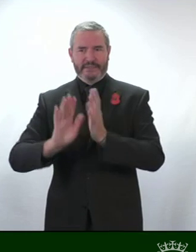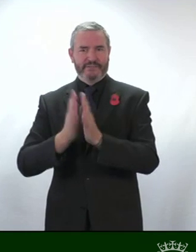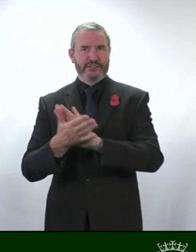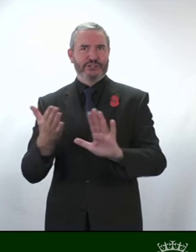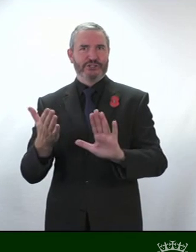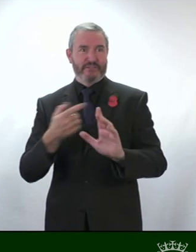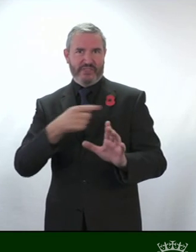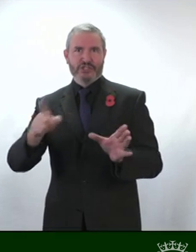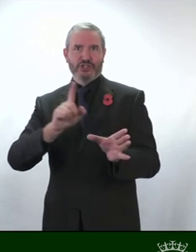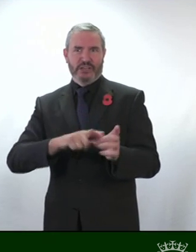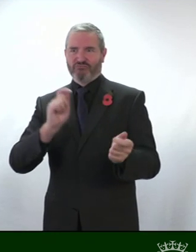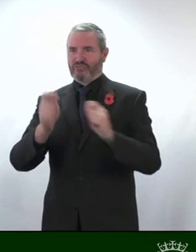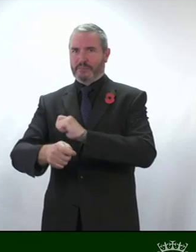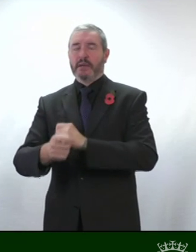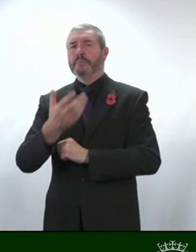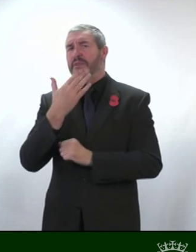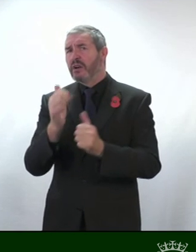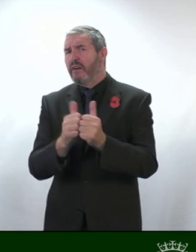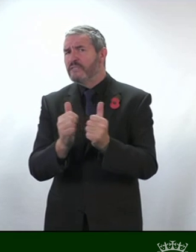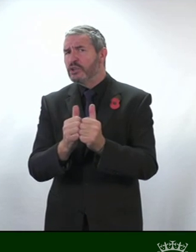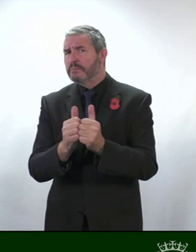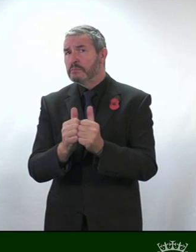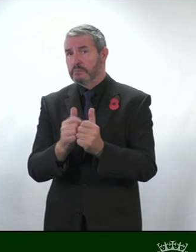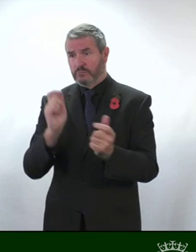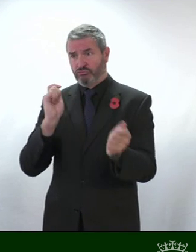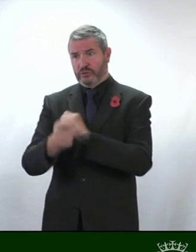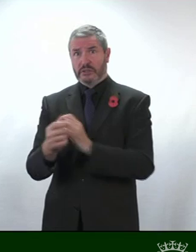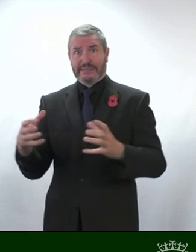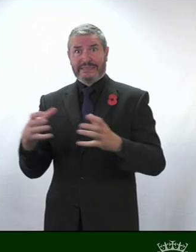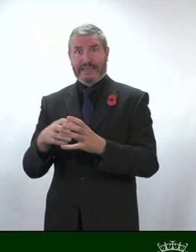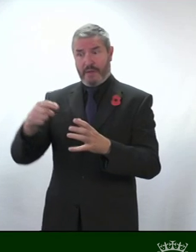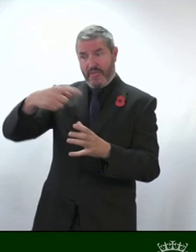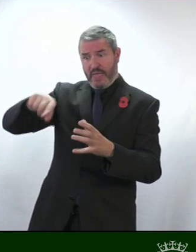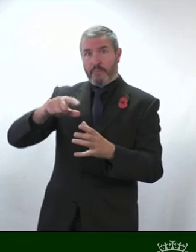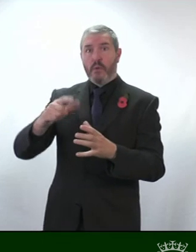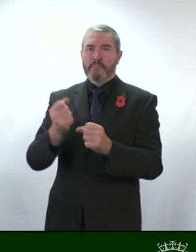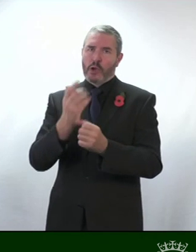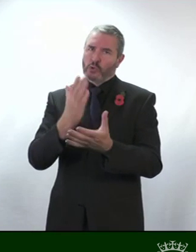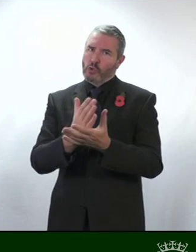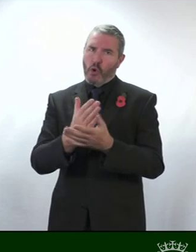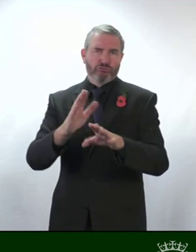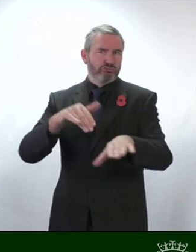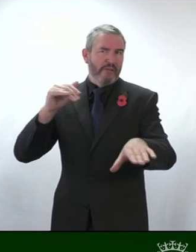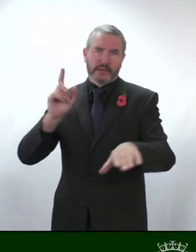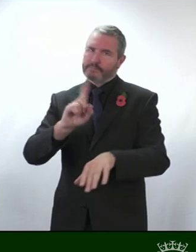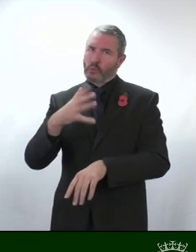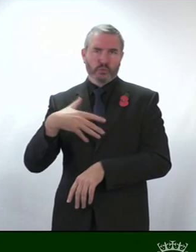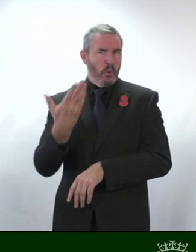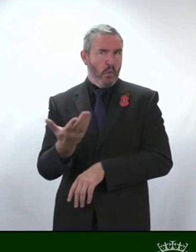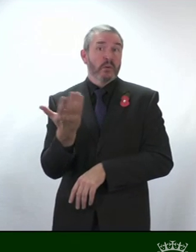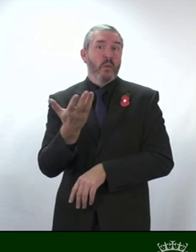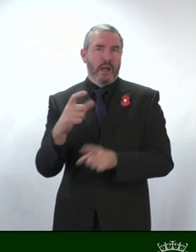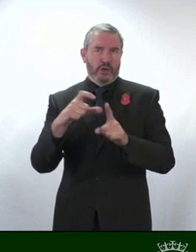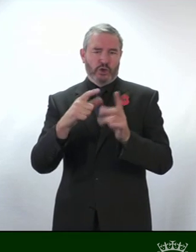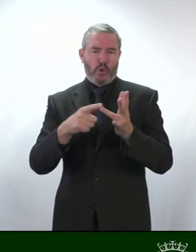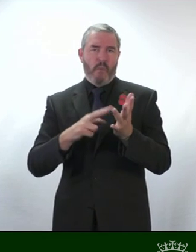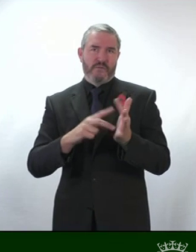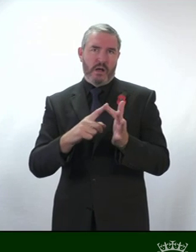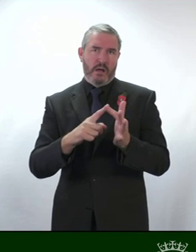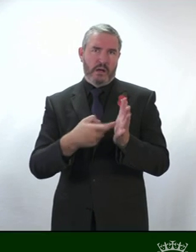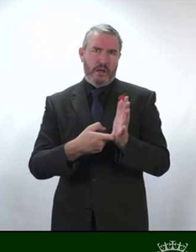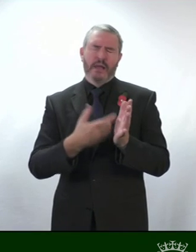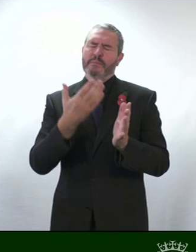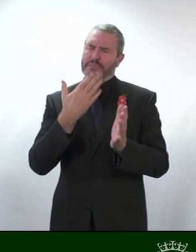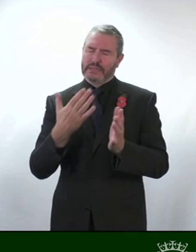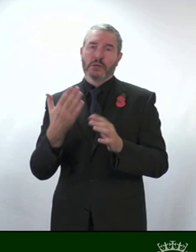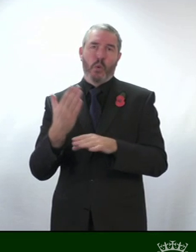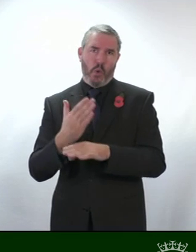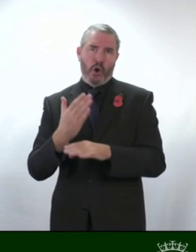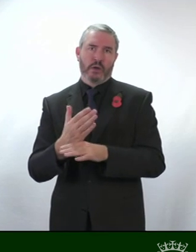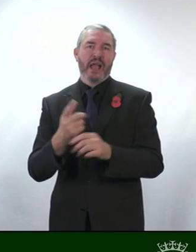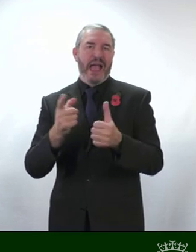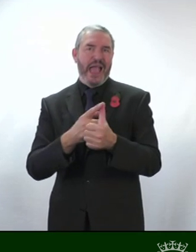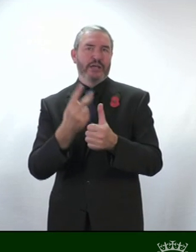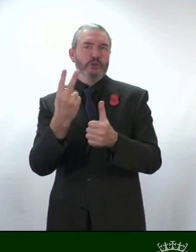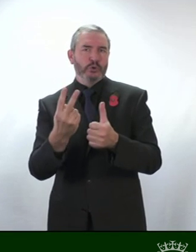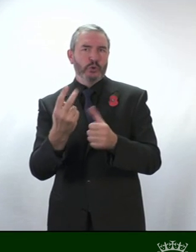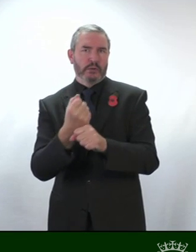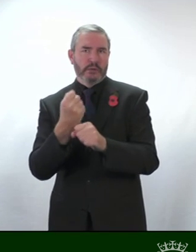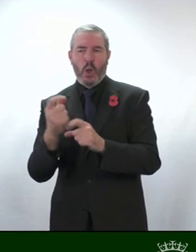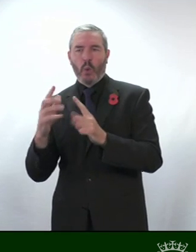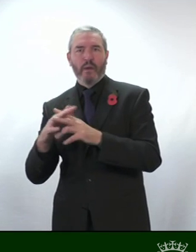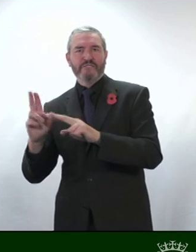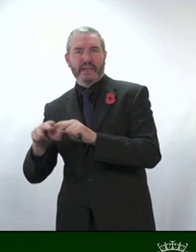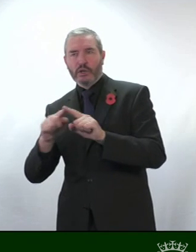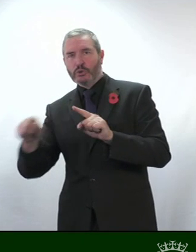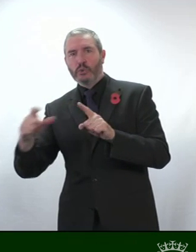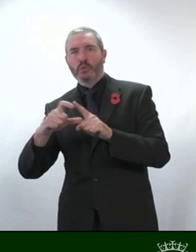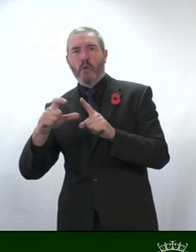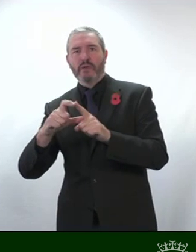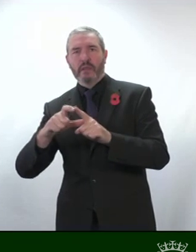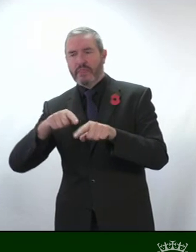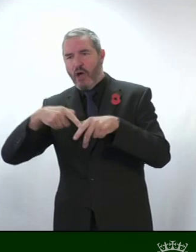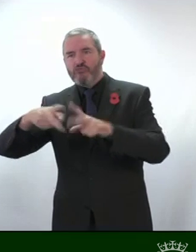May I ask the Prime Minister to confirm that the transition team will endeavour to keep Dover clear of traffic gridlock, and that work will continue at pace on the proposed upgrade to the A2 between Whitfield and Dover’s eastern docks?